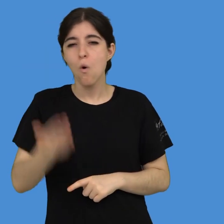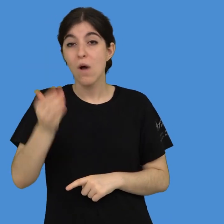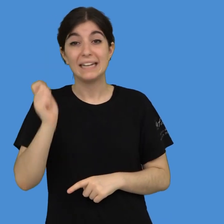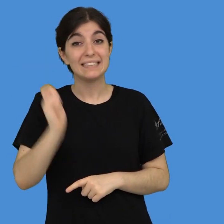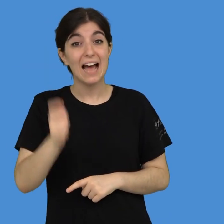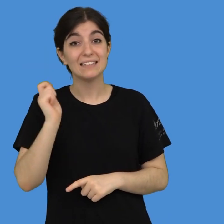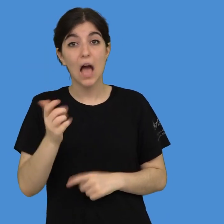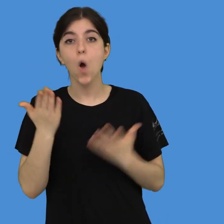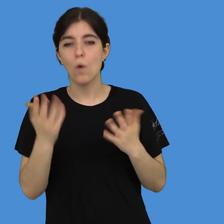frecuente